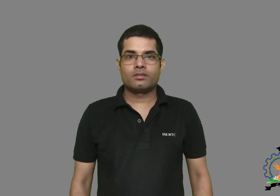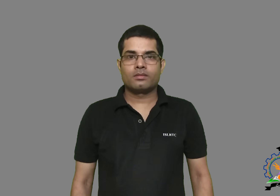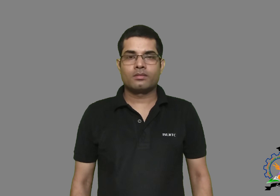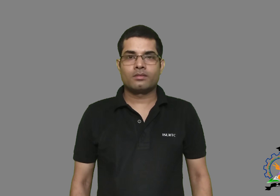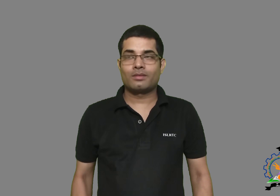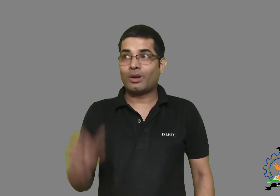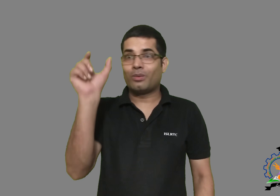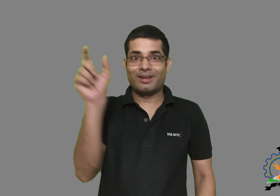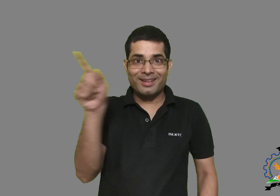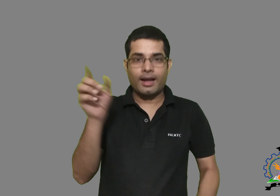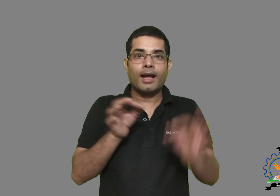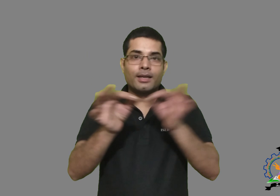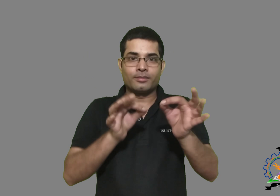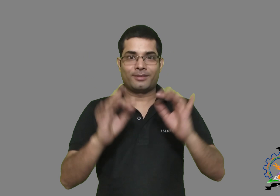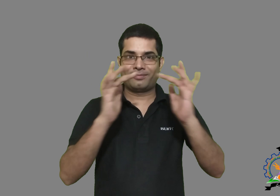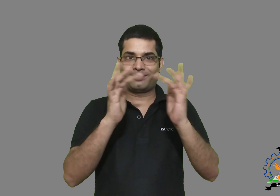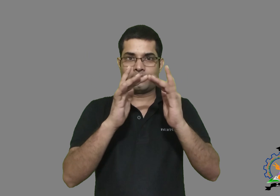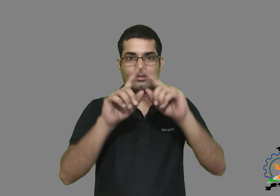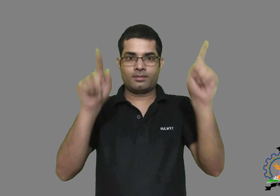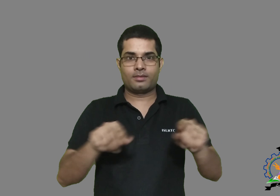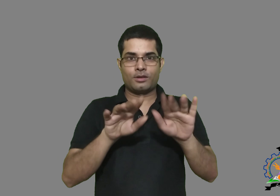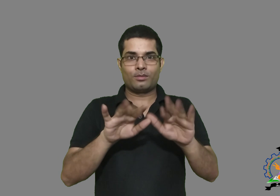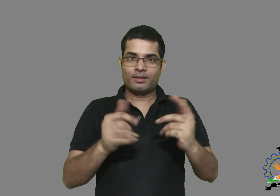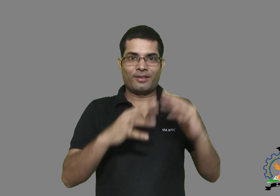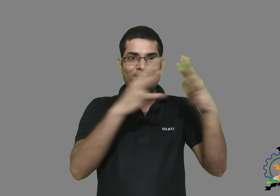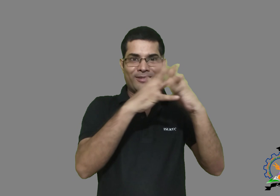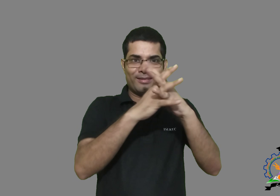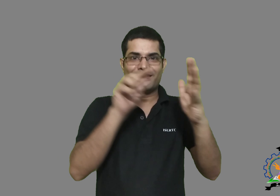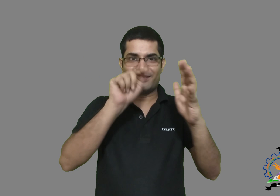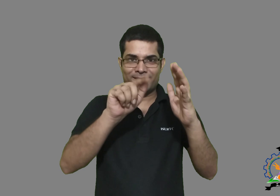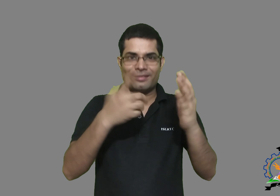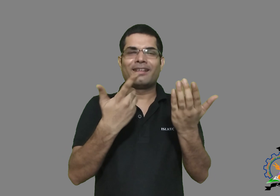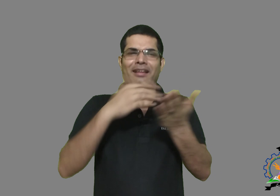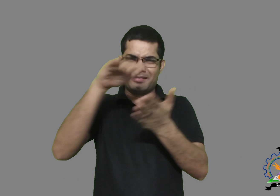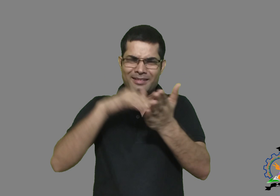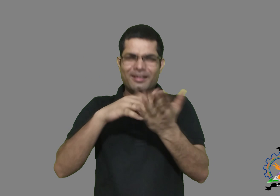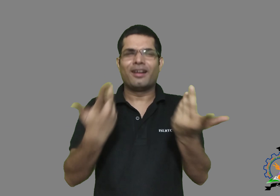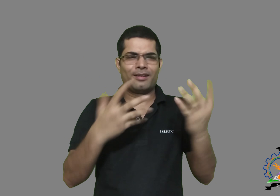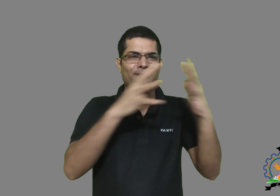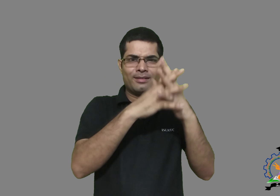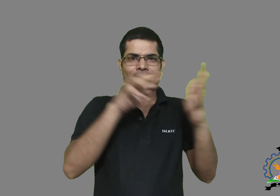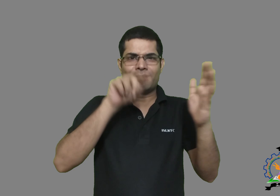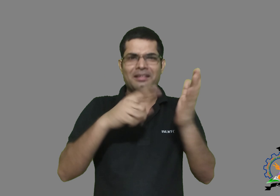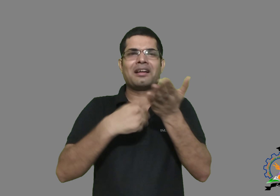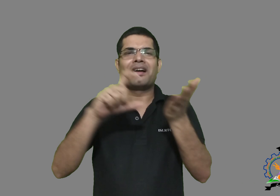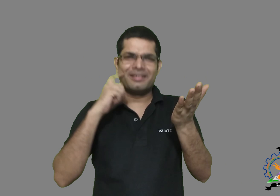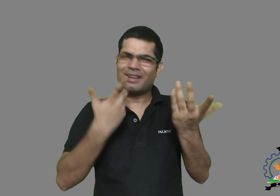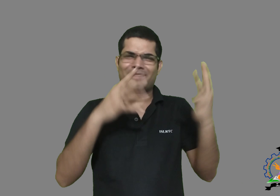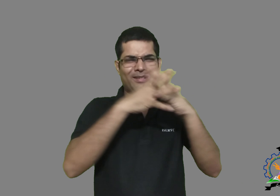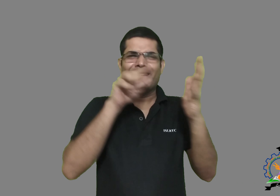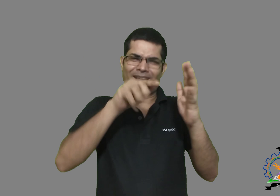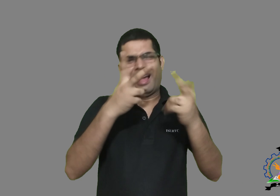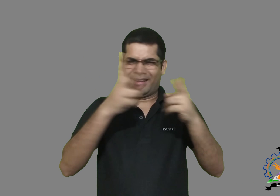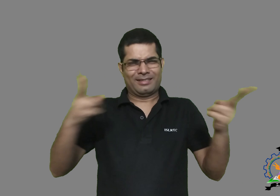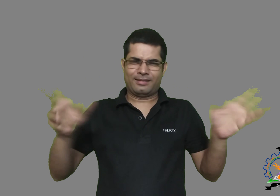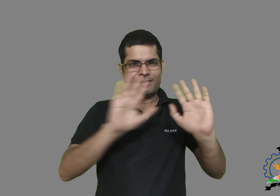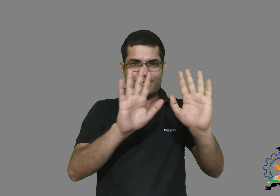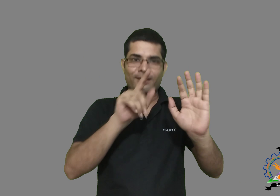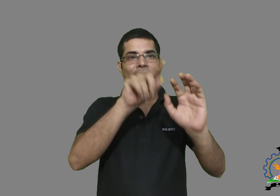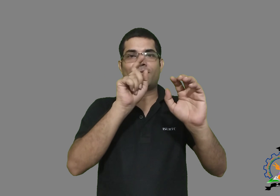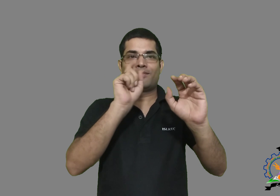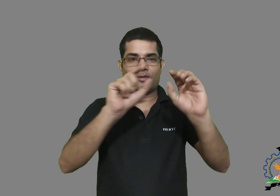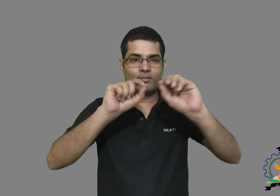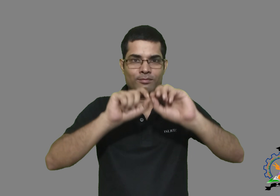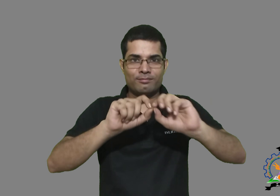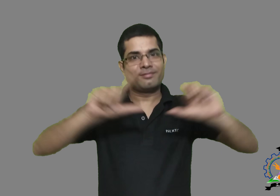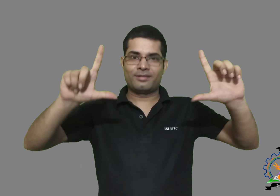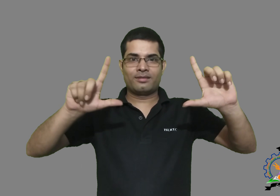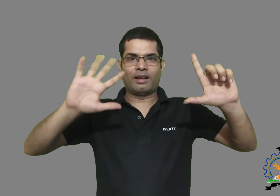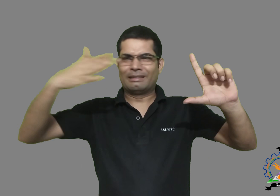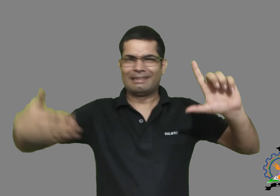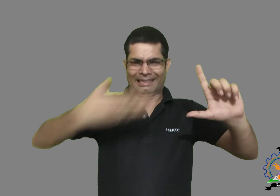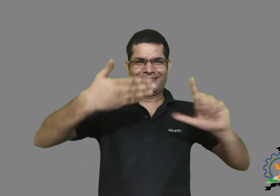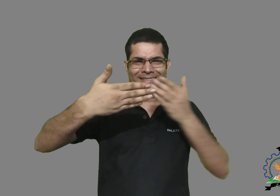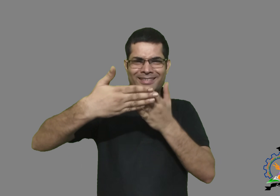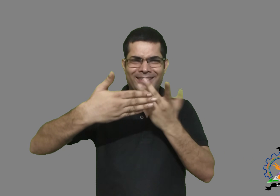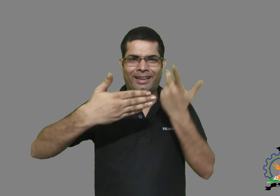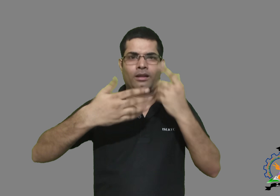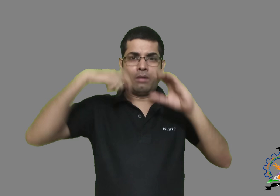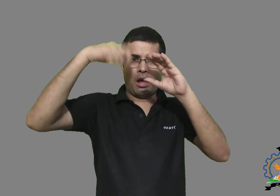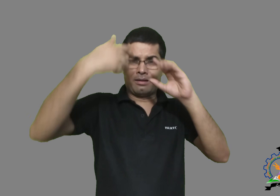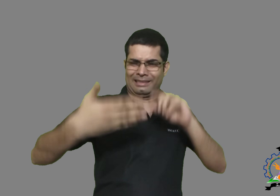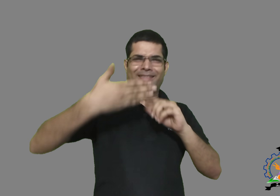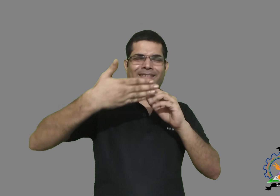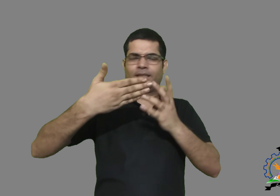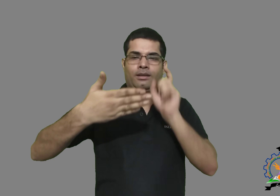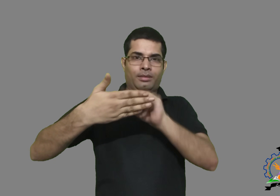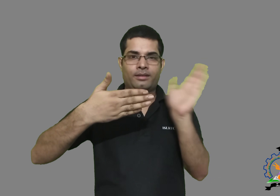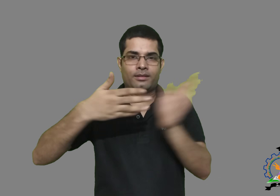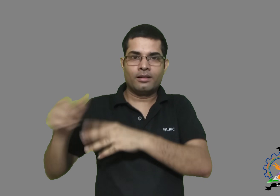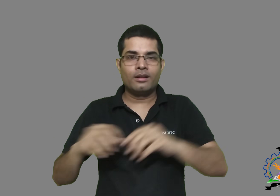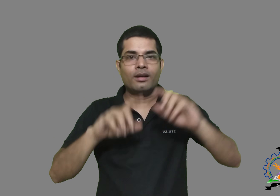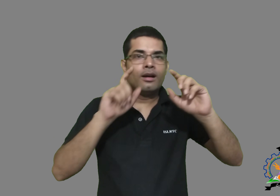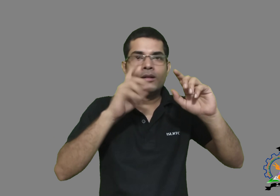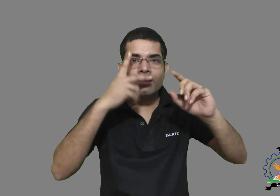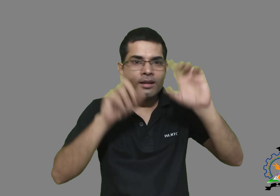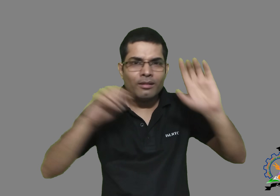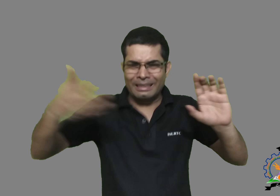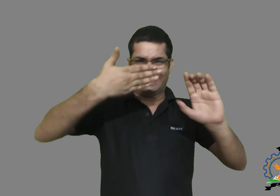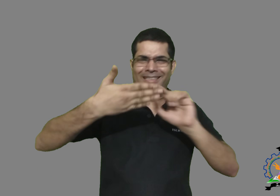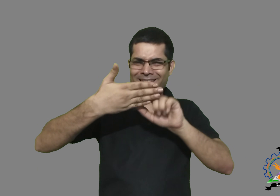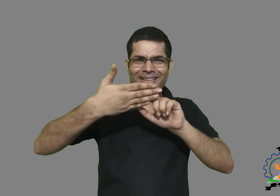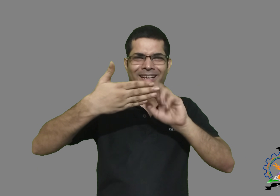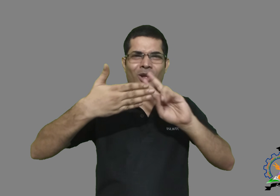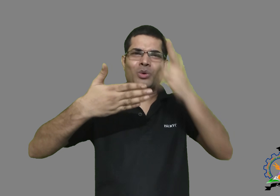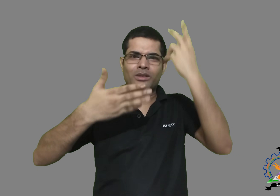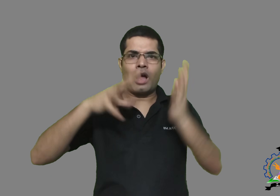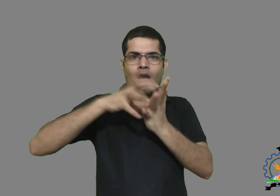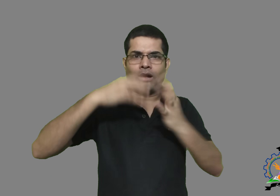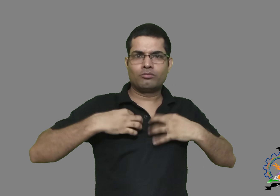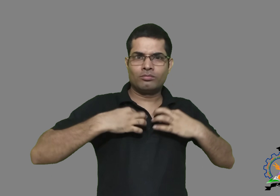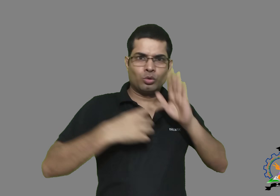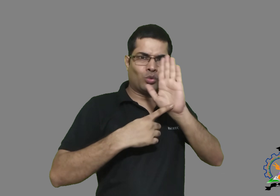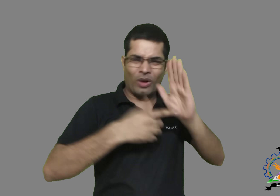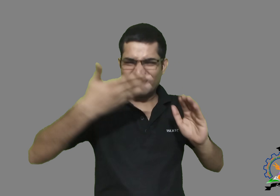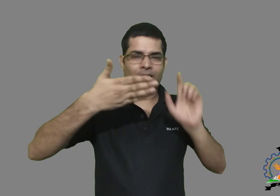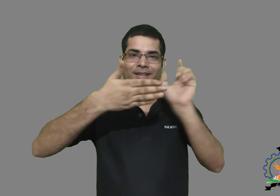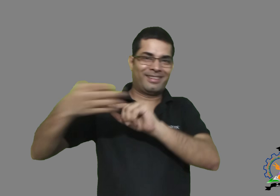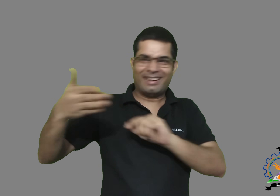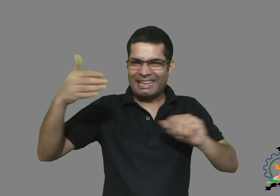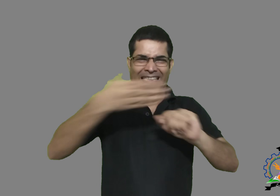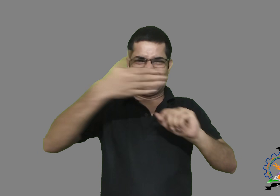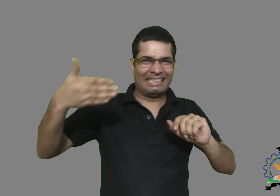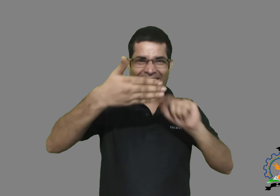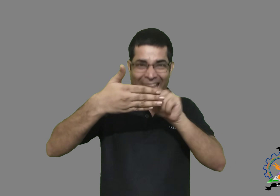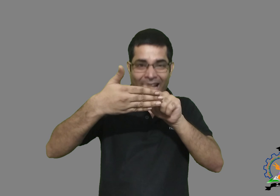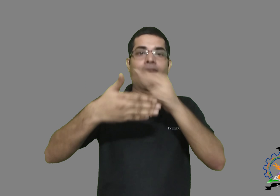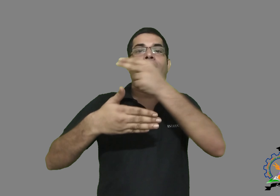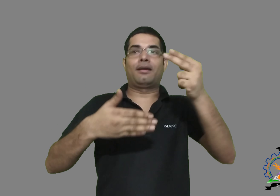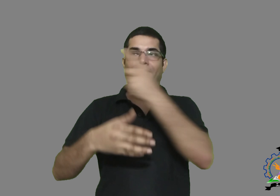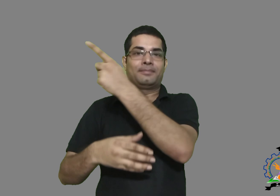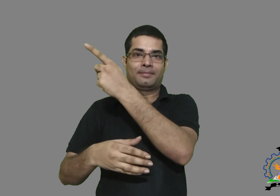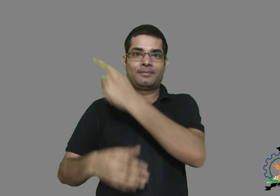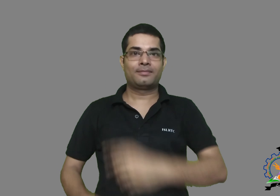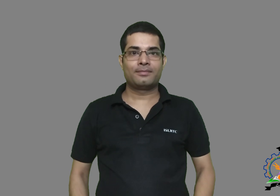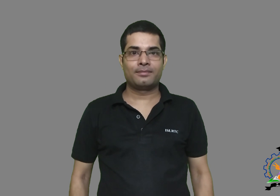Spider